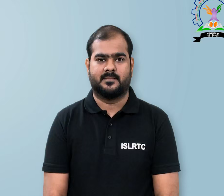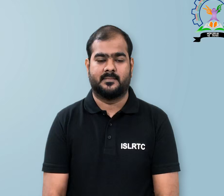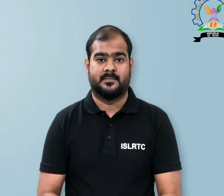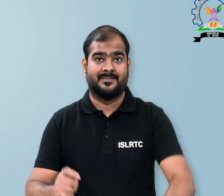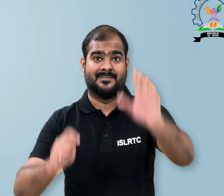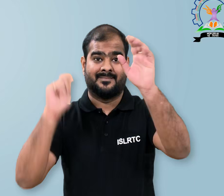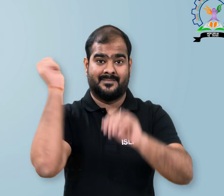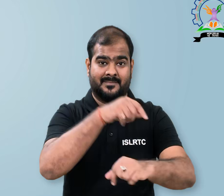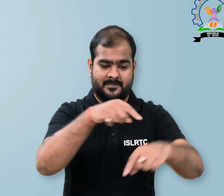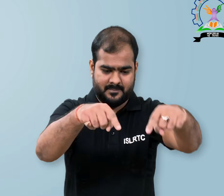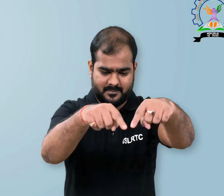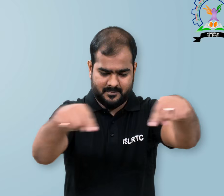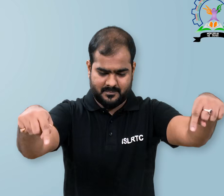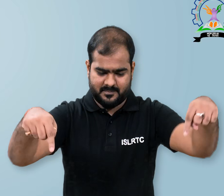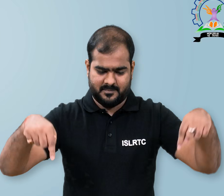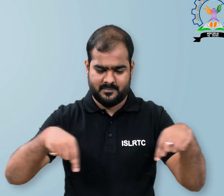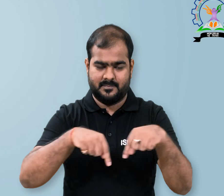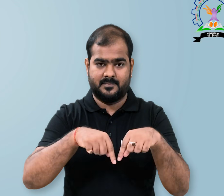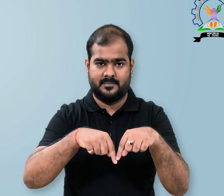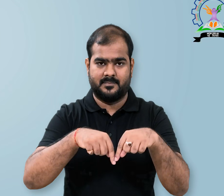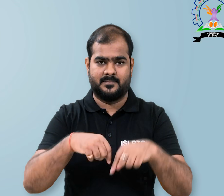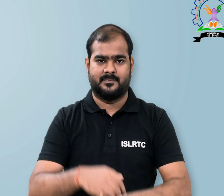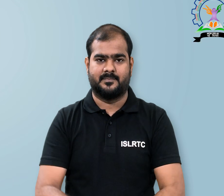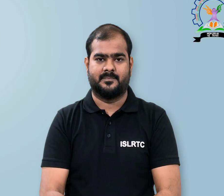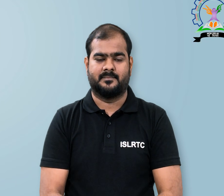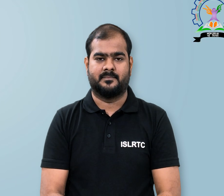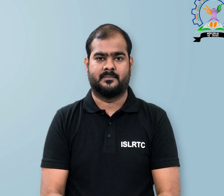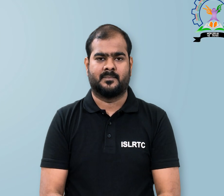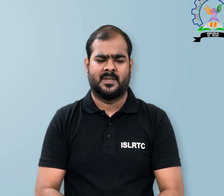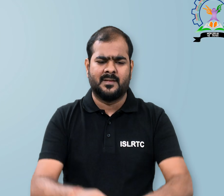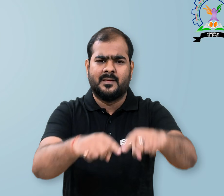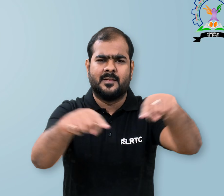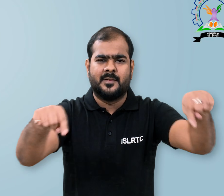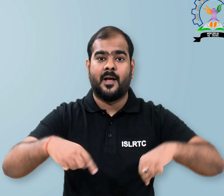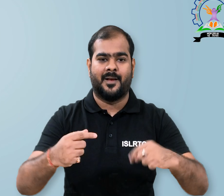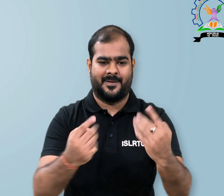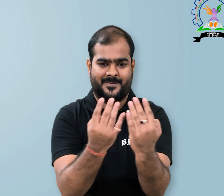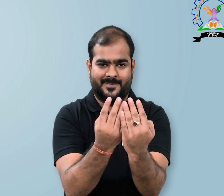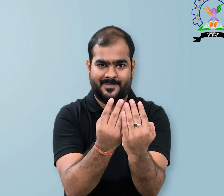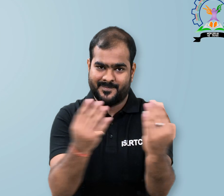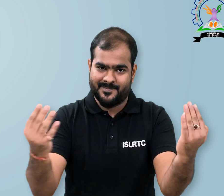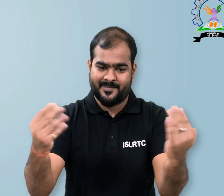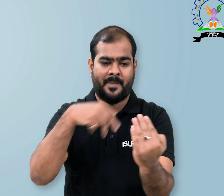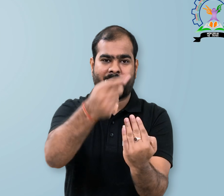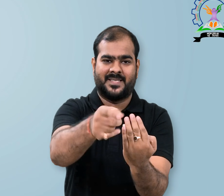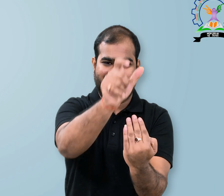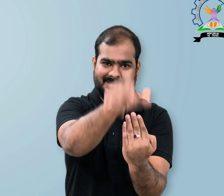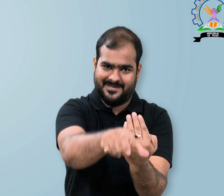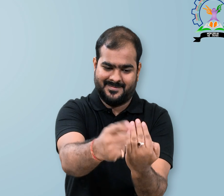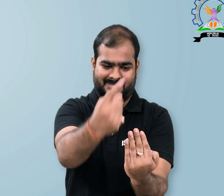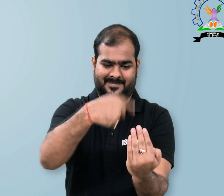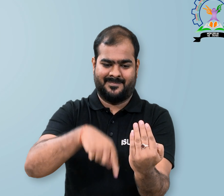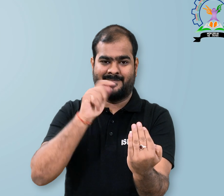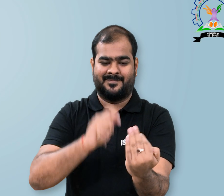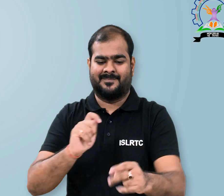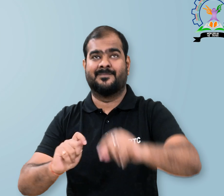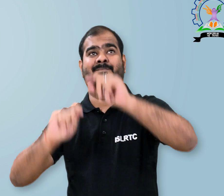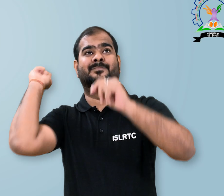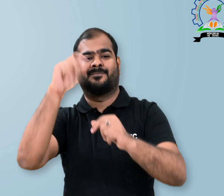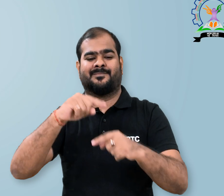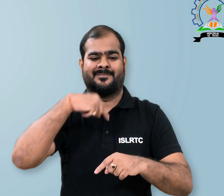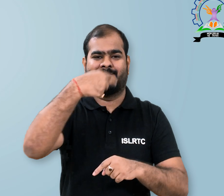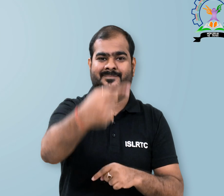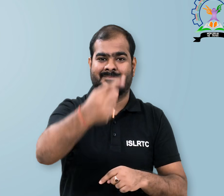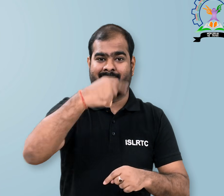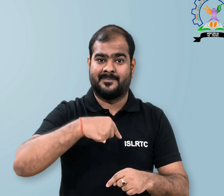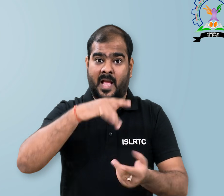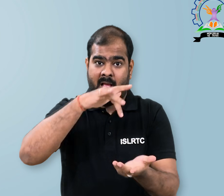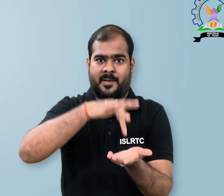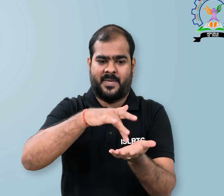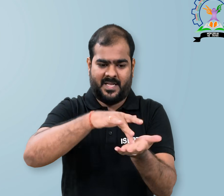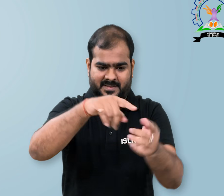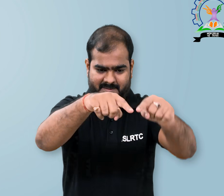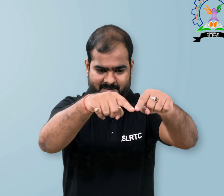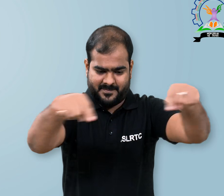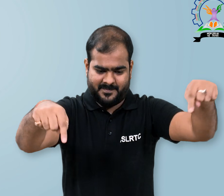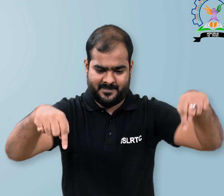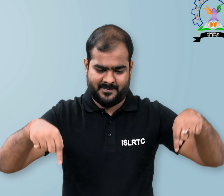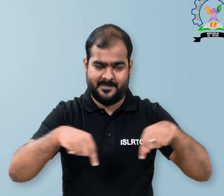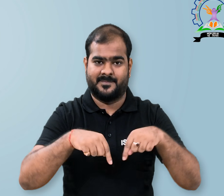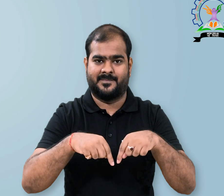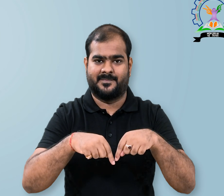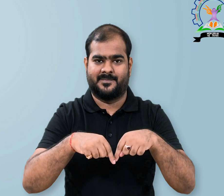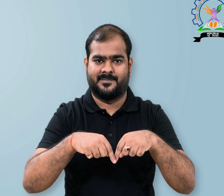Service court Service court: The designated area on the court where the server must stand and where the shuttlecock must land for a valid serve.